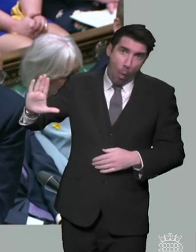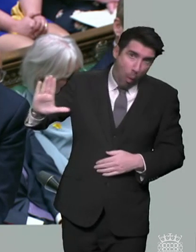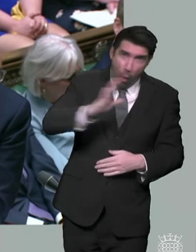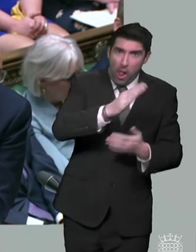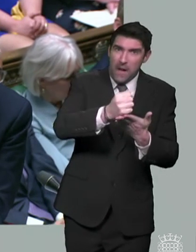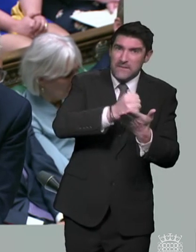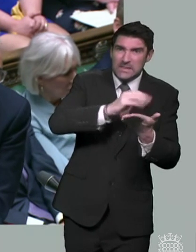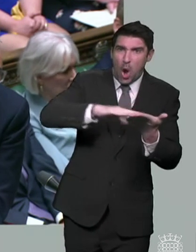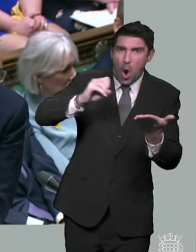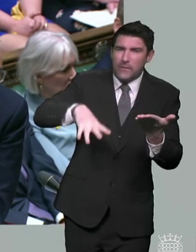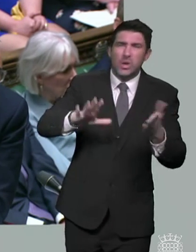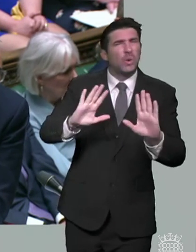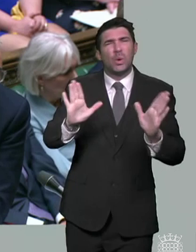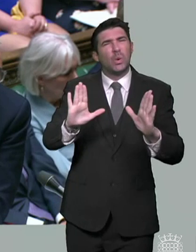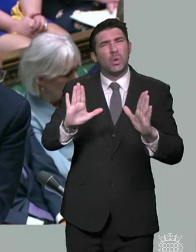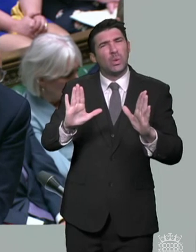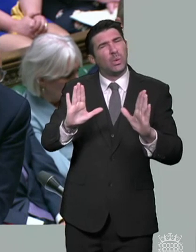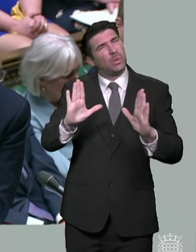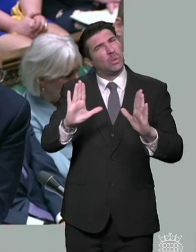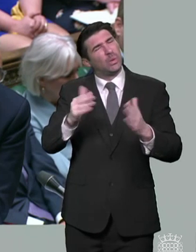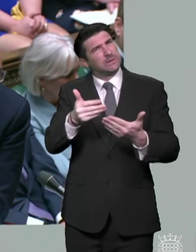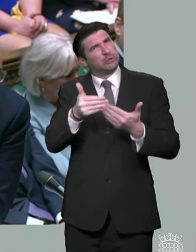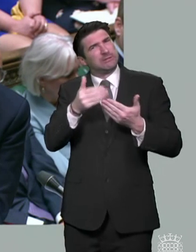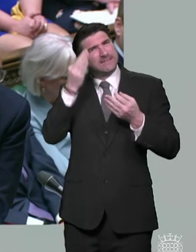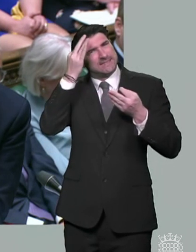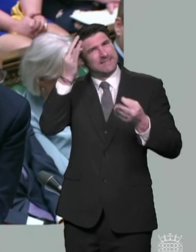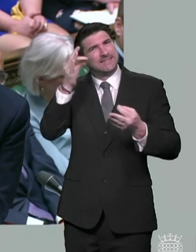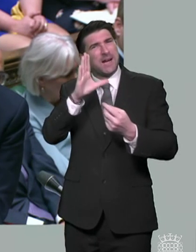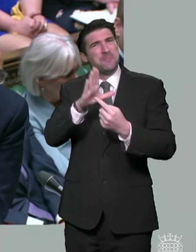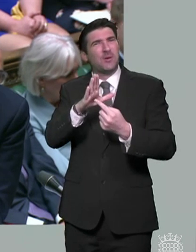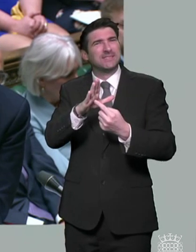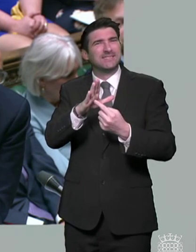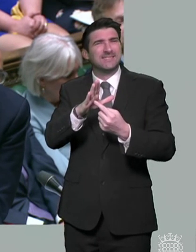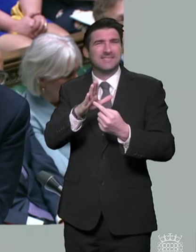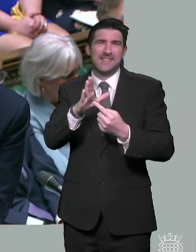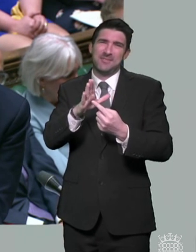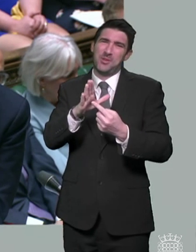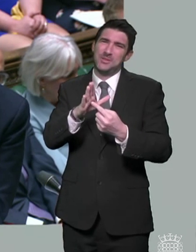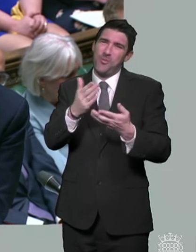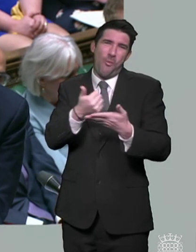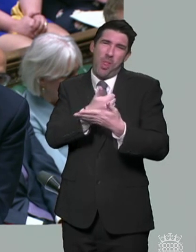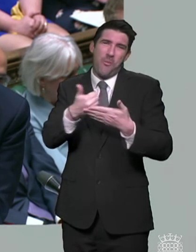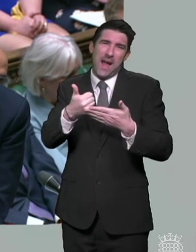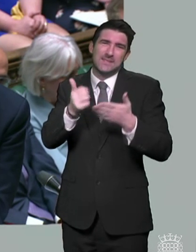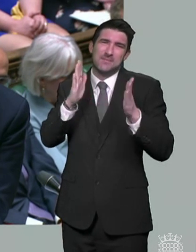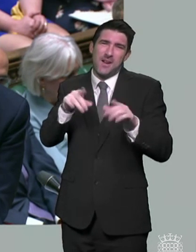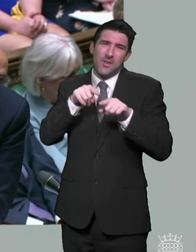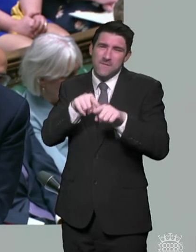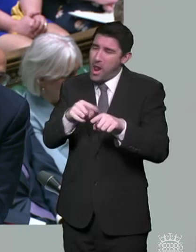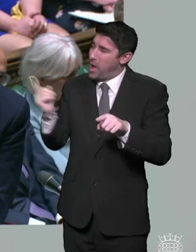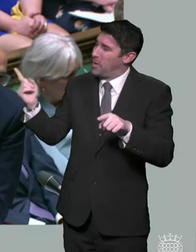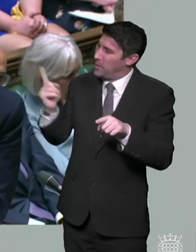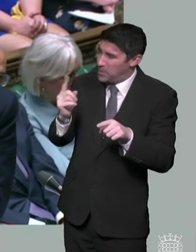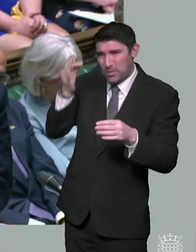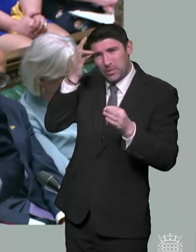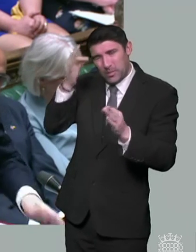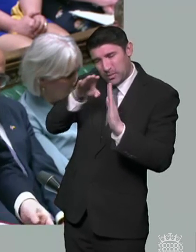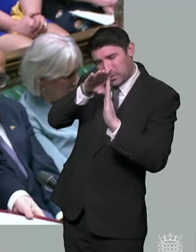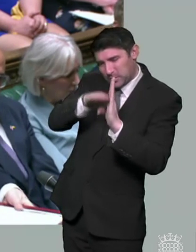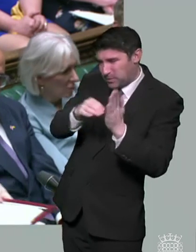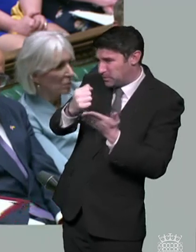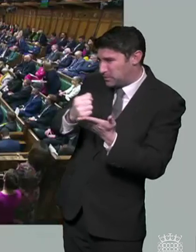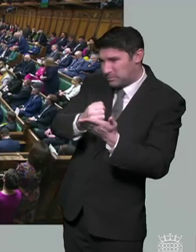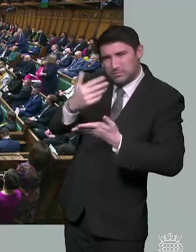We do not think that is sensible, particularly in view of the reasonable security concerns about people coming from that theatre of war.